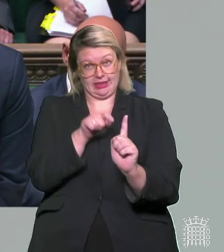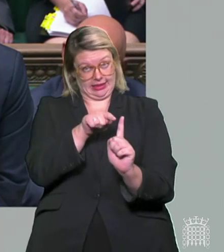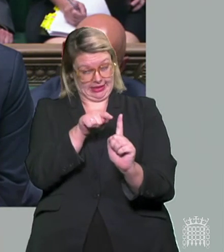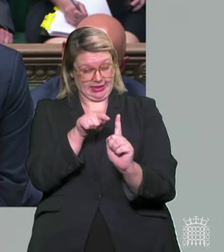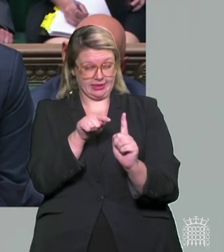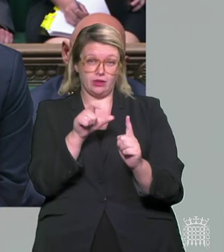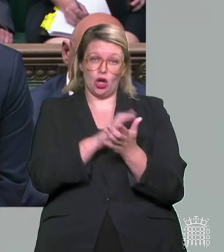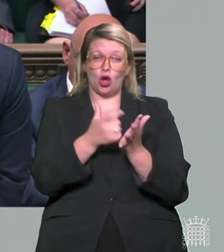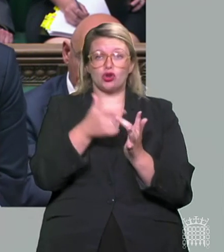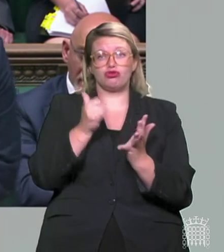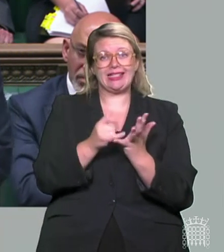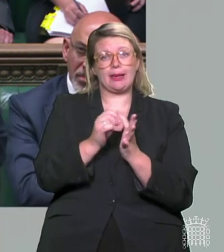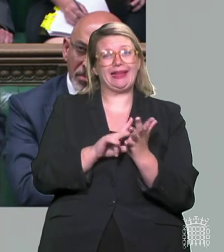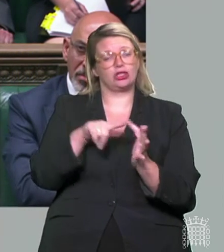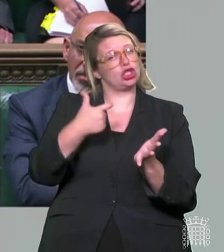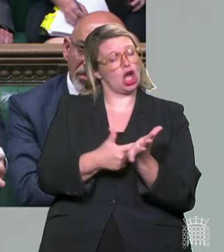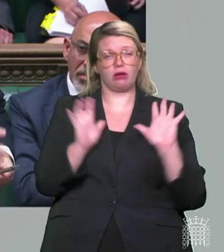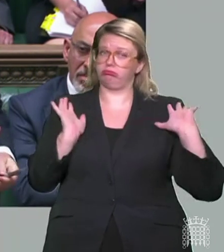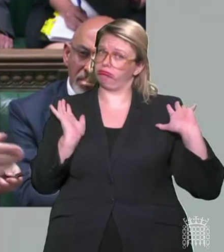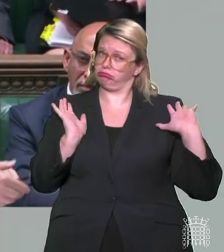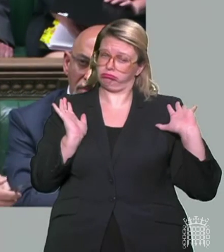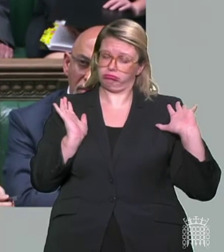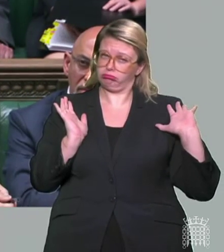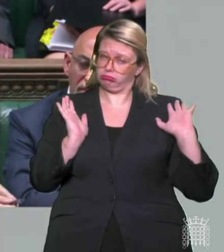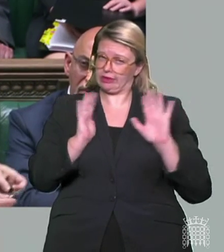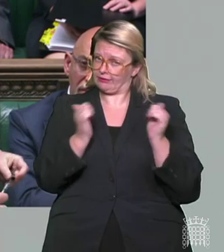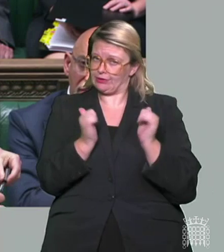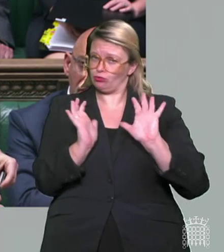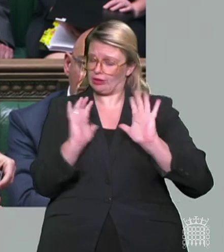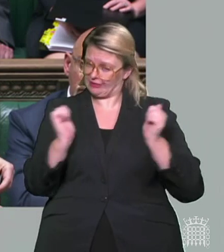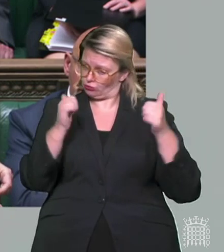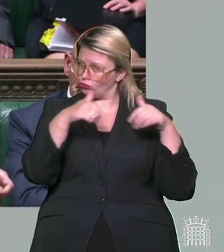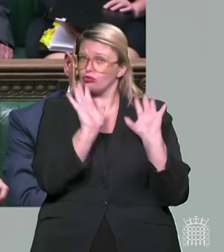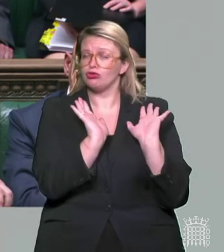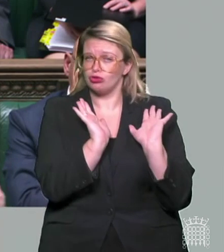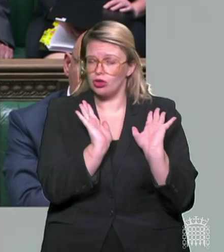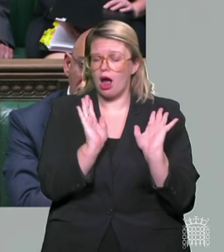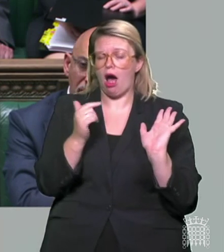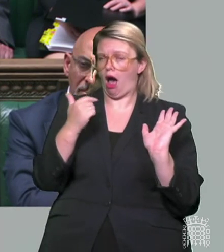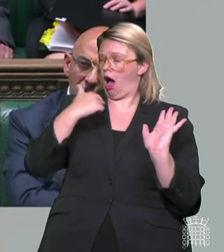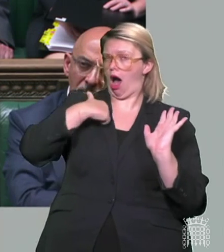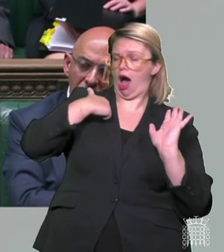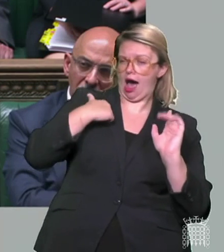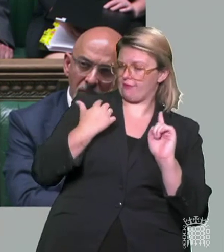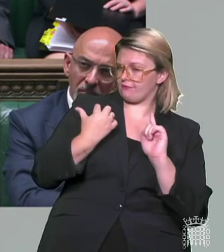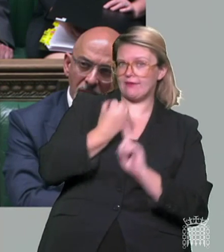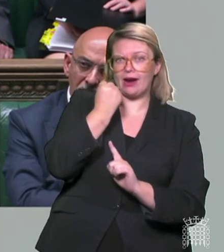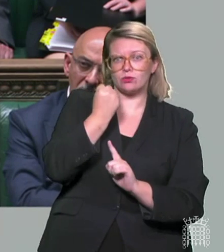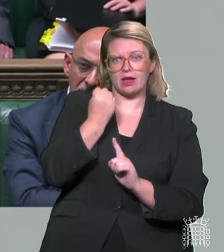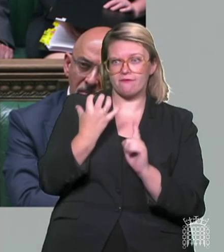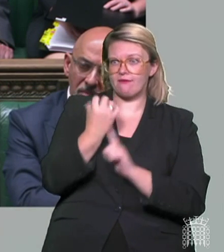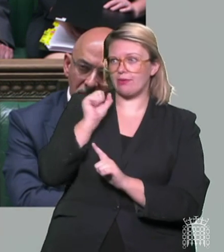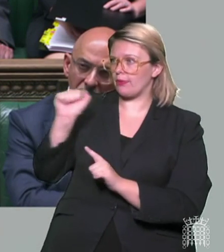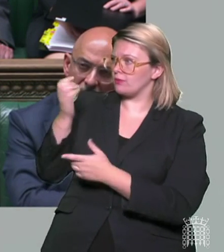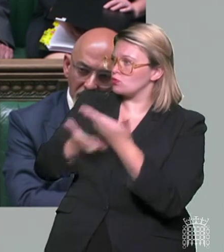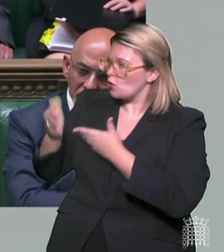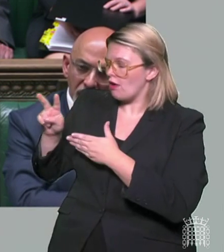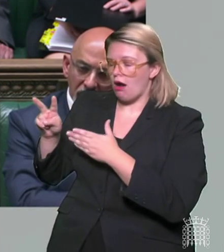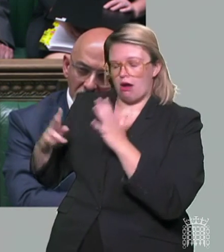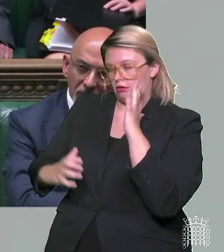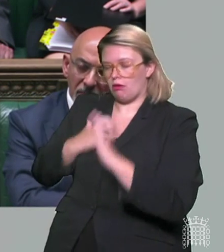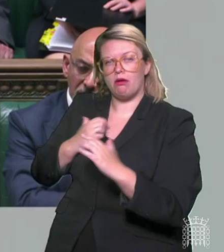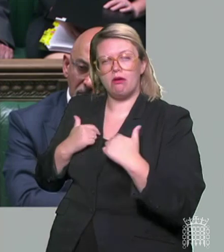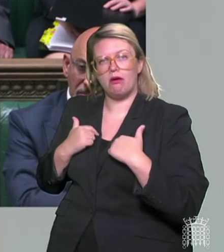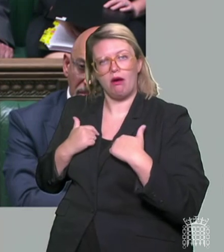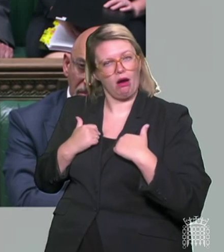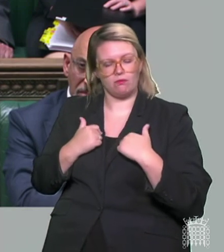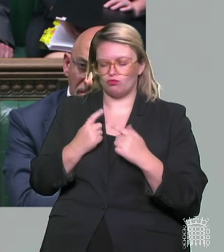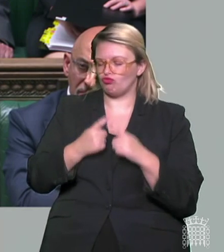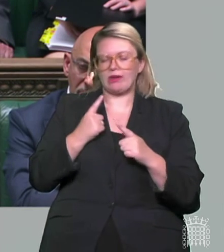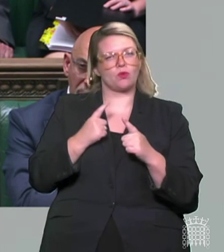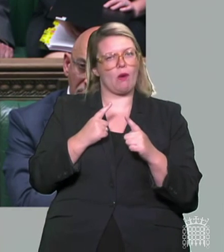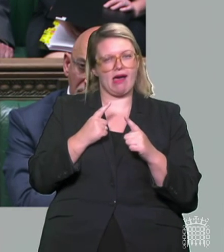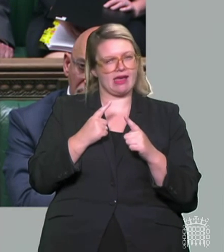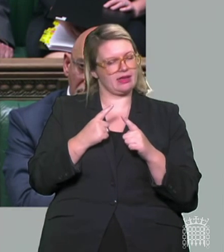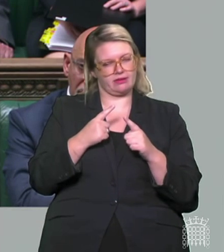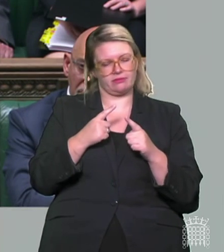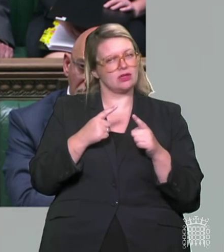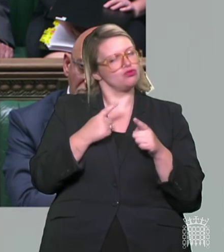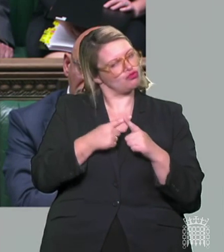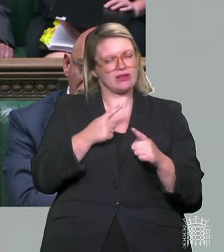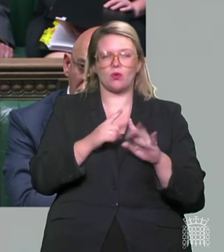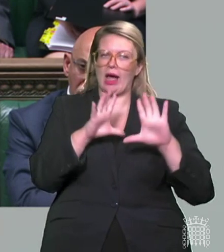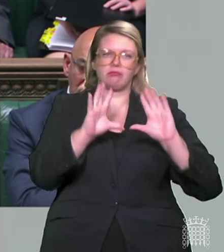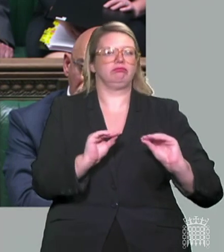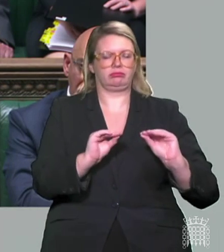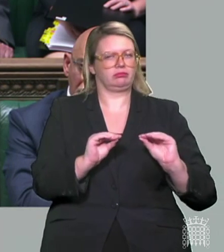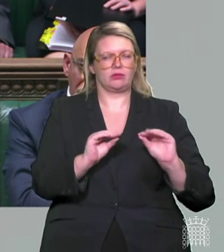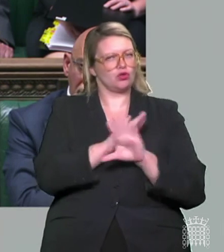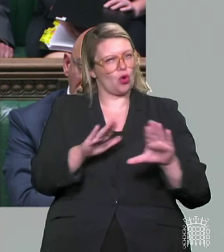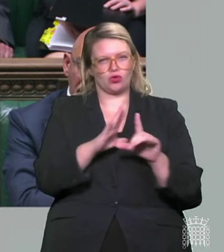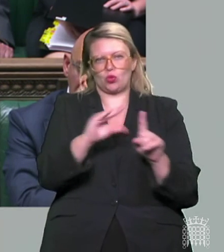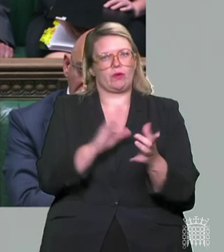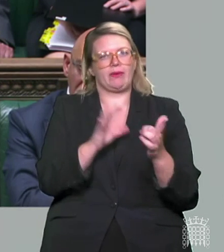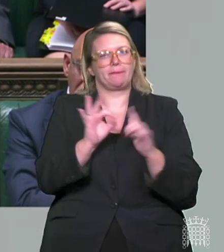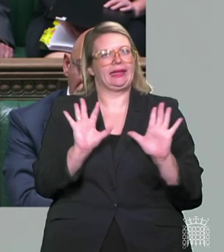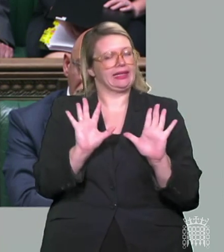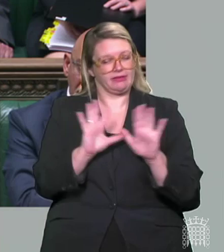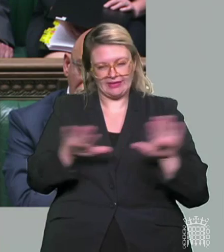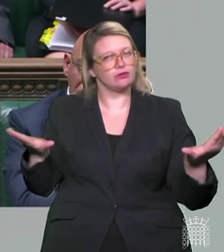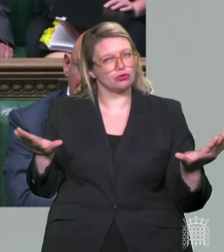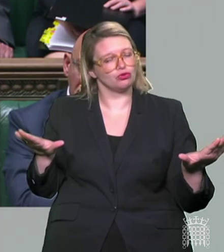He no longer has a job. As soon as I was made aware of the allegation that the right honourable and learned Gentleman has just read out—the complaint that was made—he lost his status as a Conservative MP.